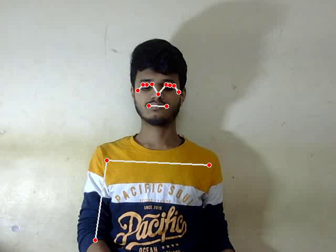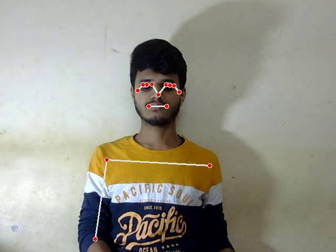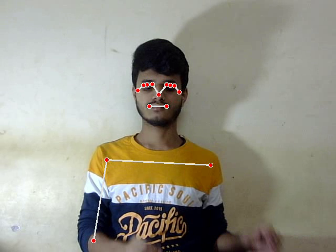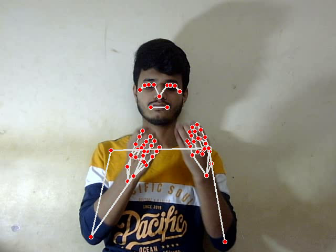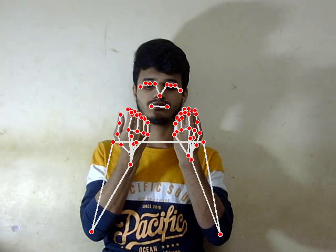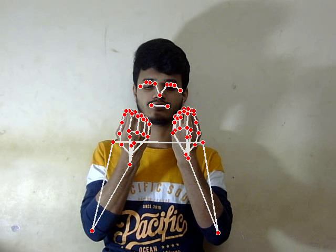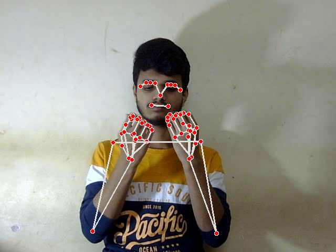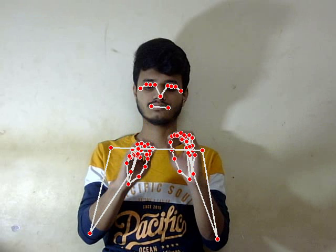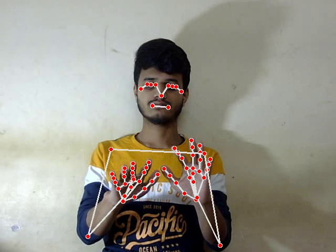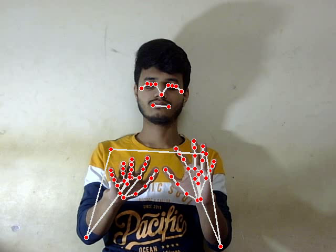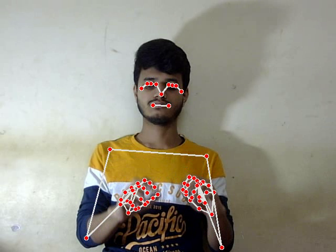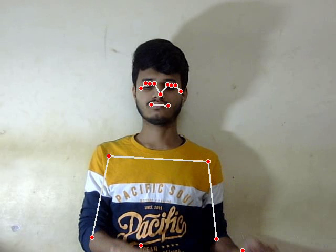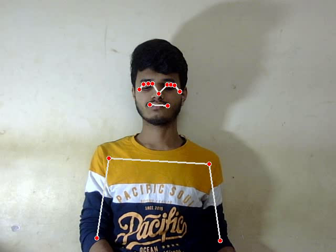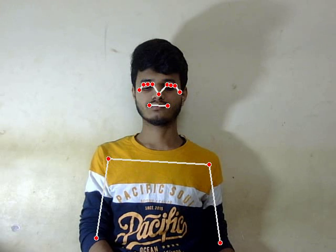finish